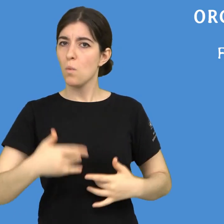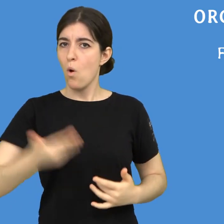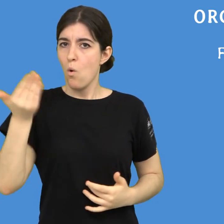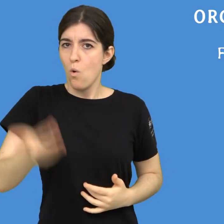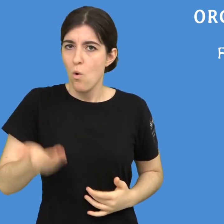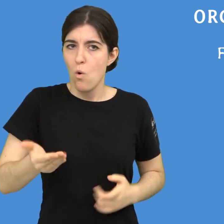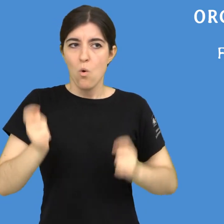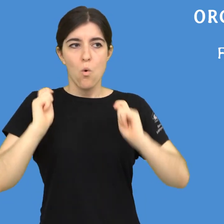importar